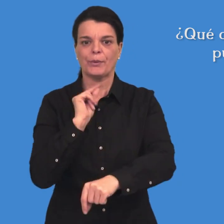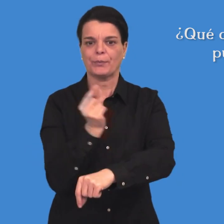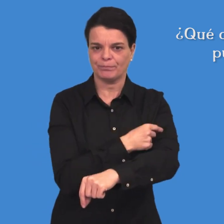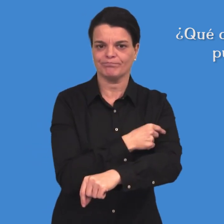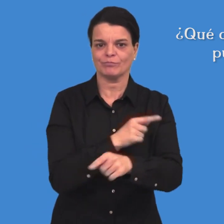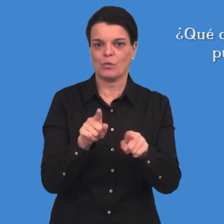vacuna